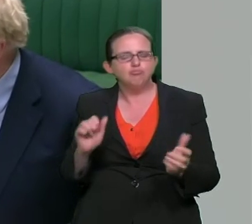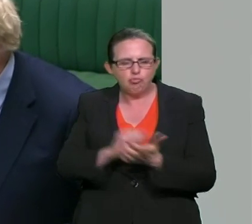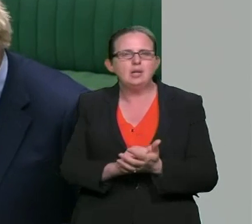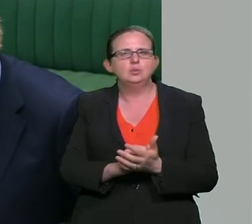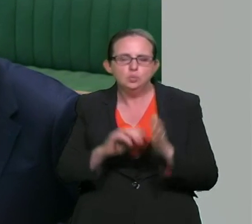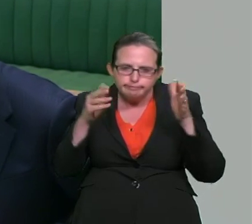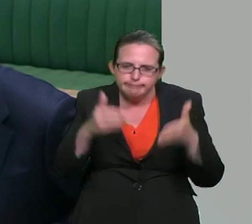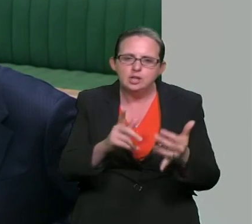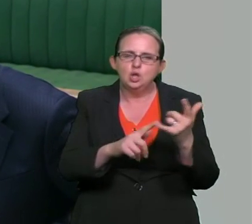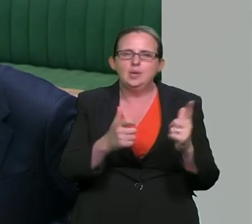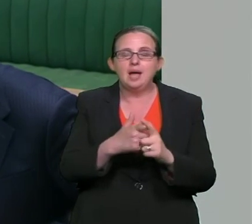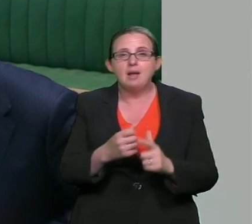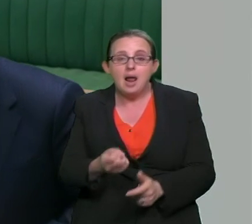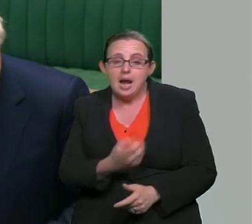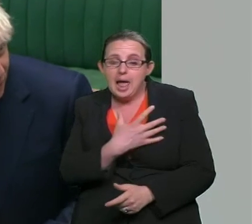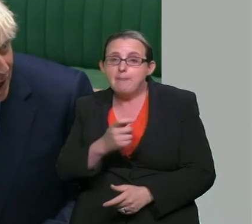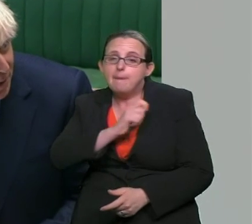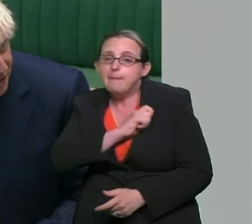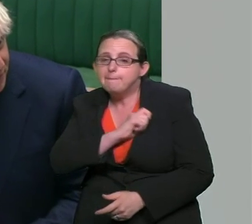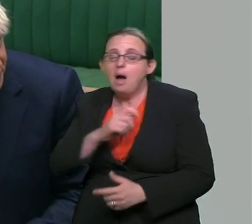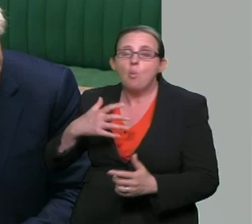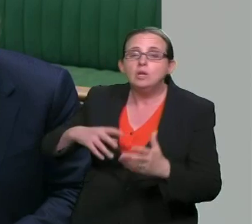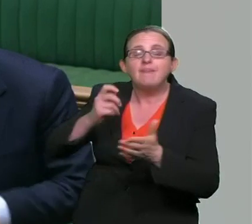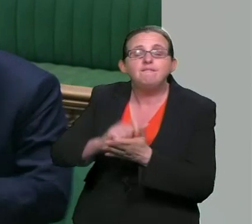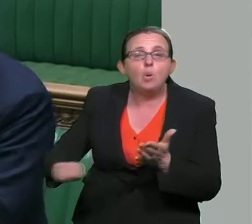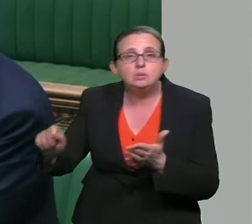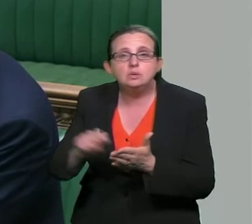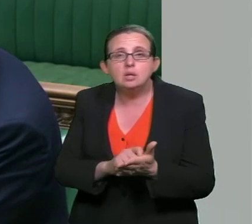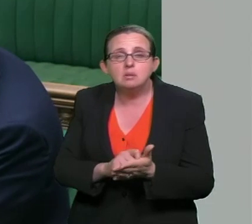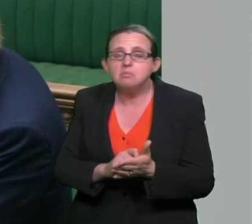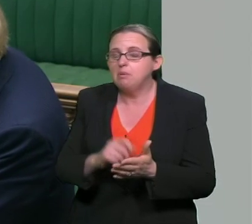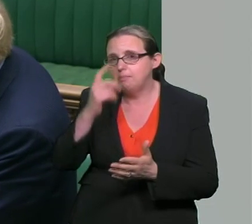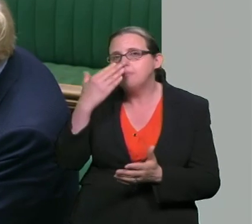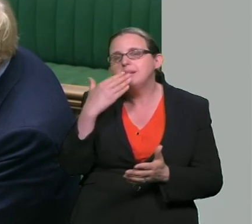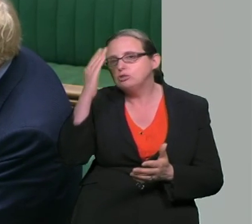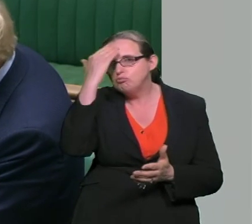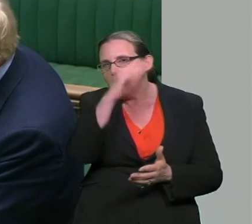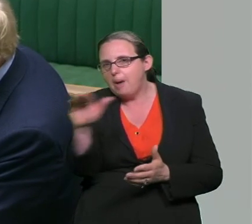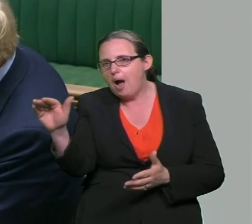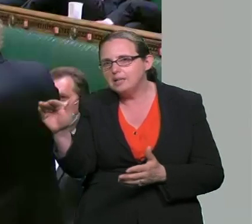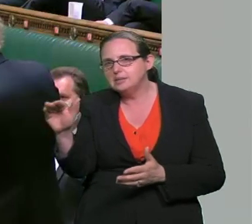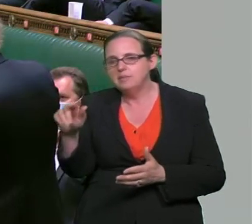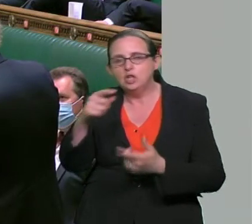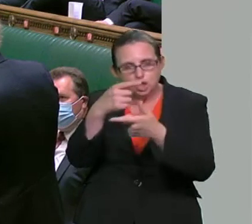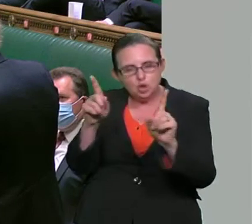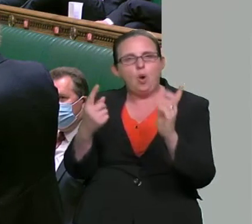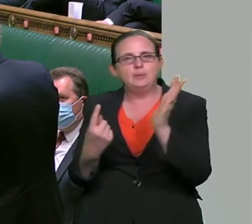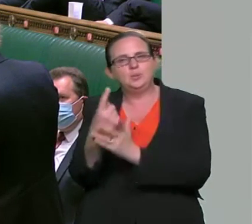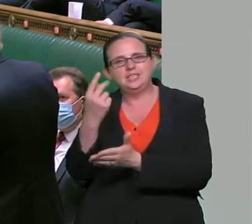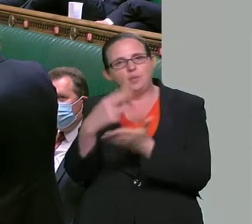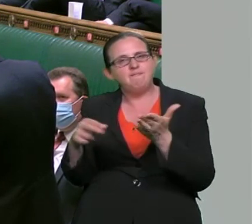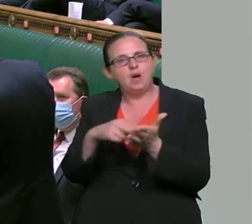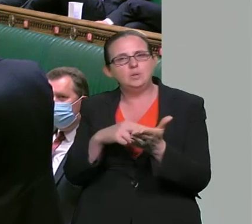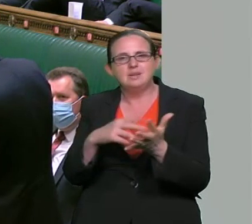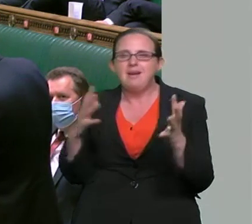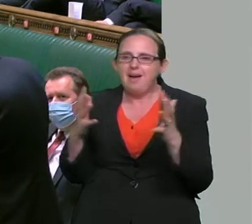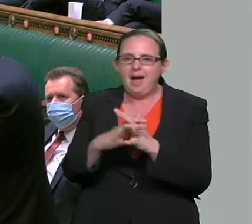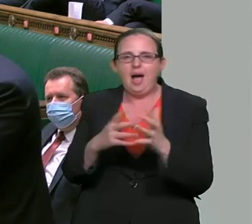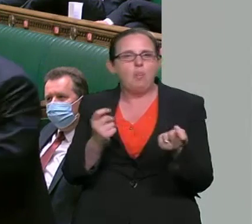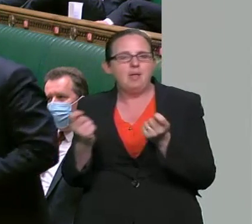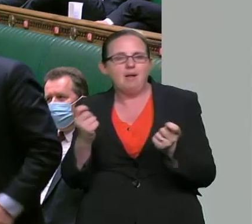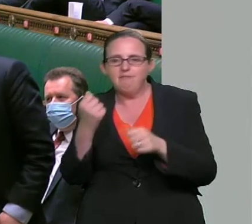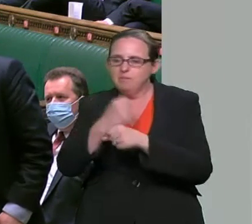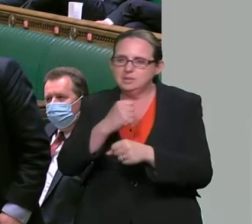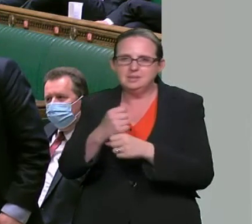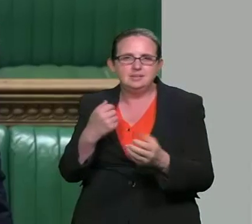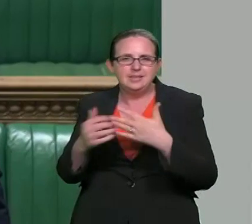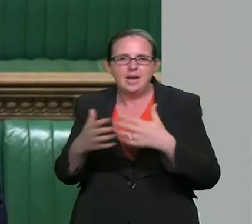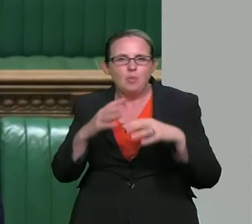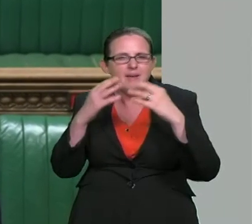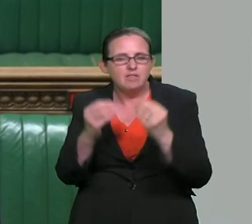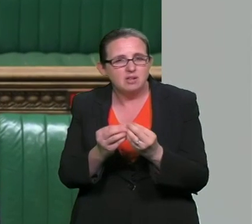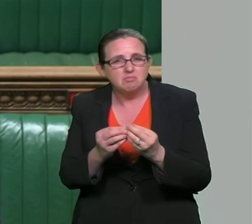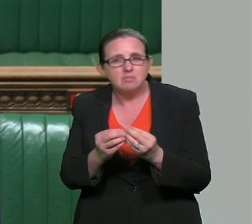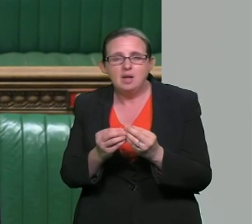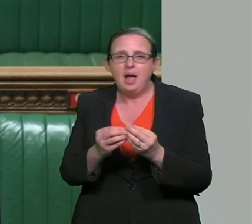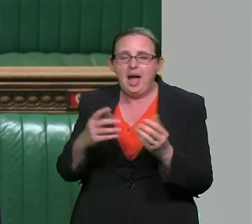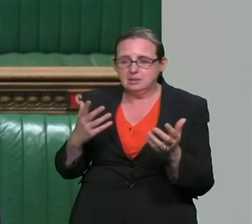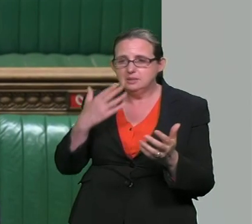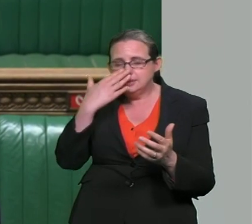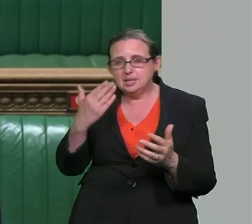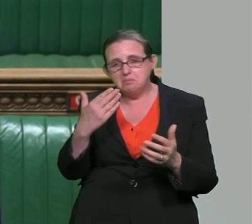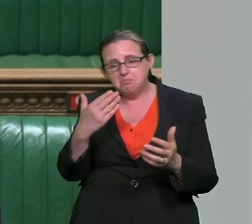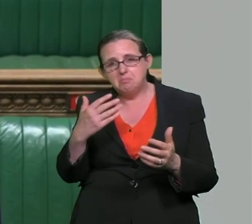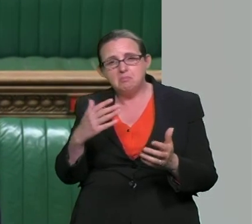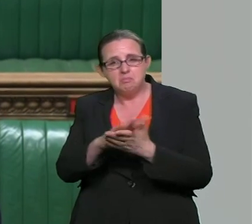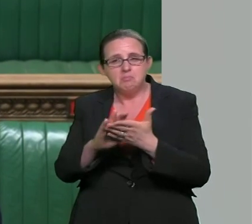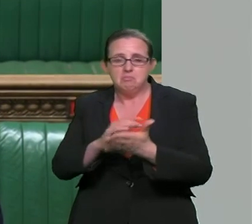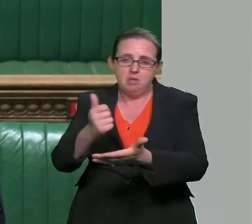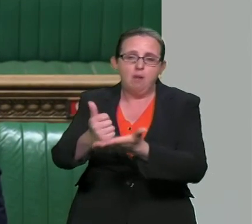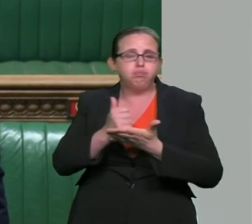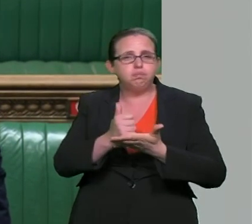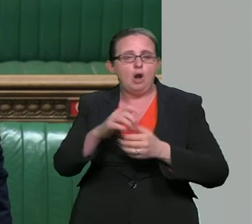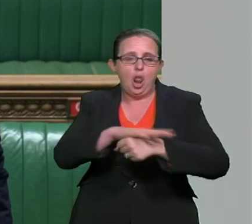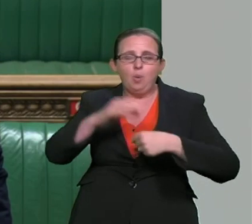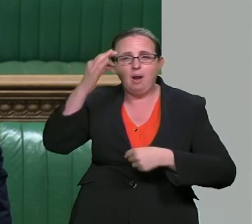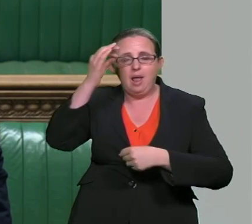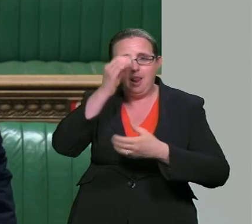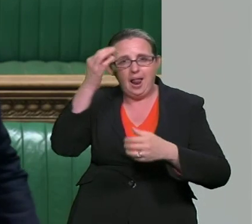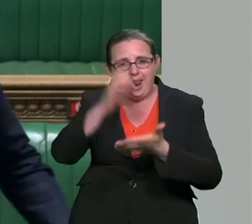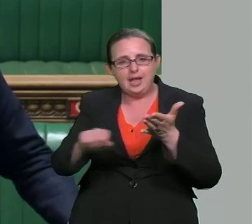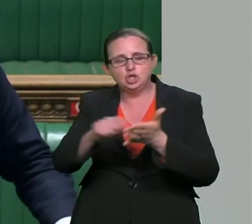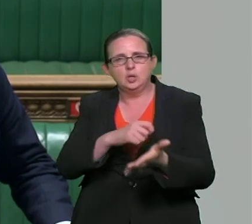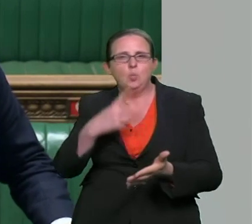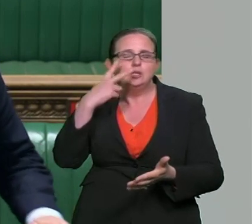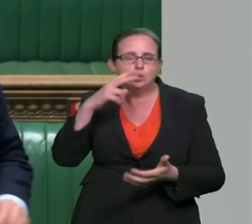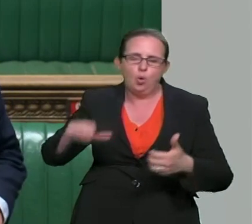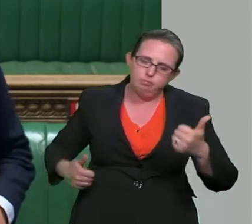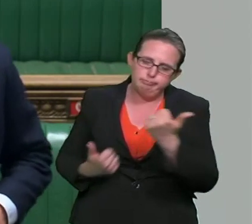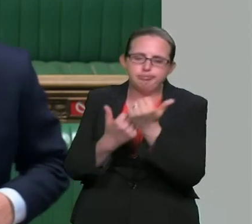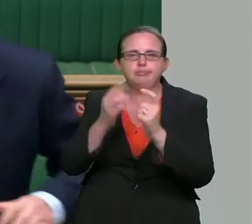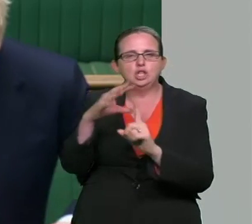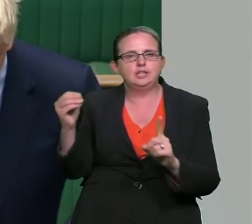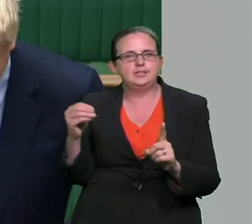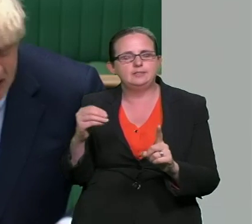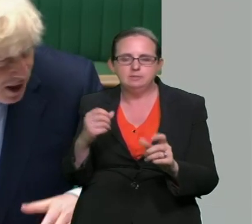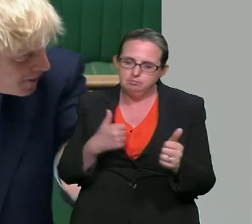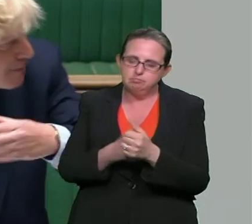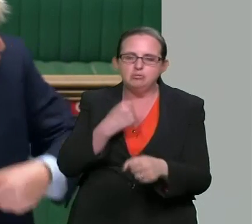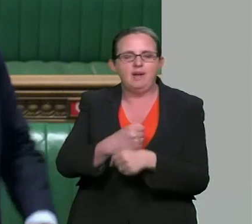If Labour Members want a vote on that matter, I remind them that the people of this country had an opportunity last month to vote on the way the Government were handling things and the balance that we were striking, and they adjudicated firmly in favour of the Government.